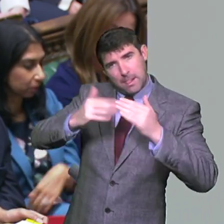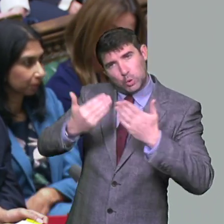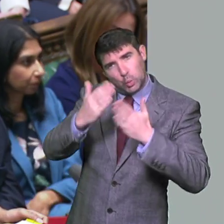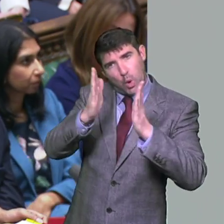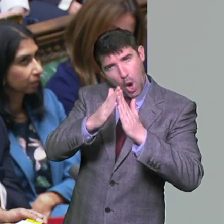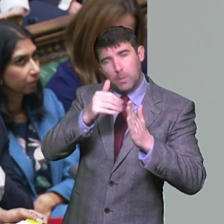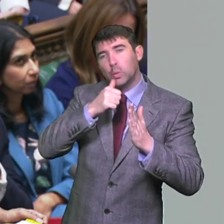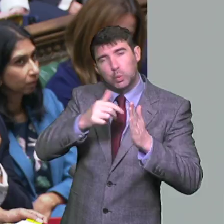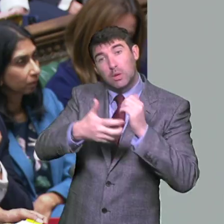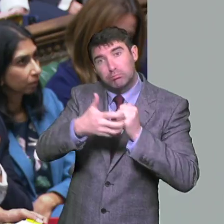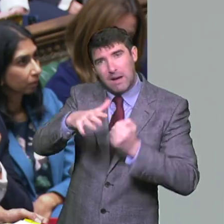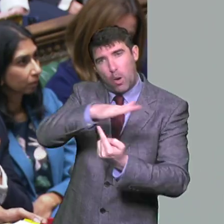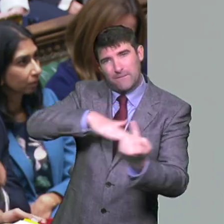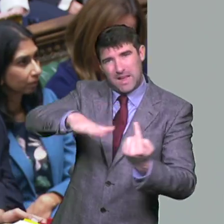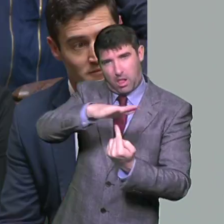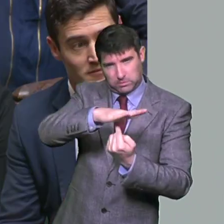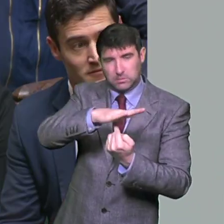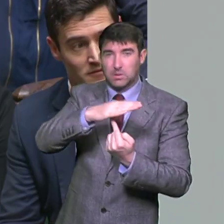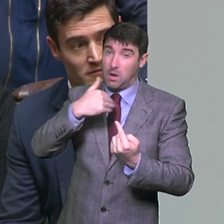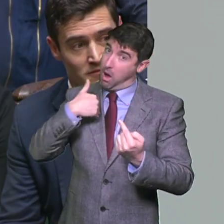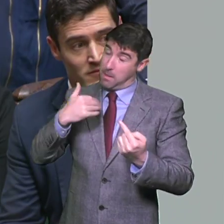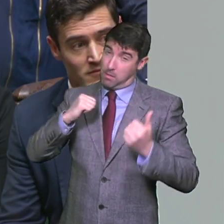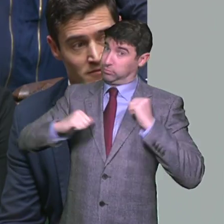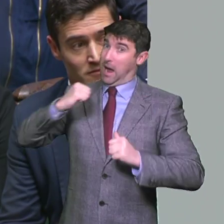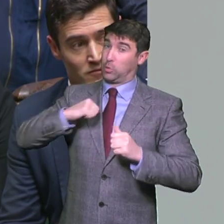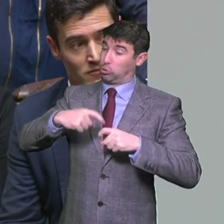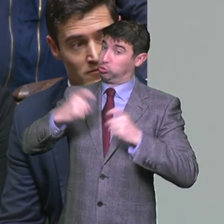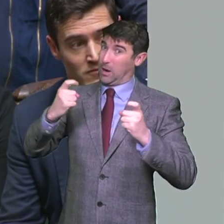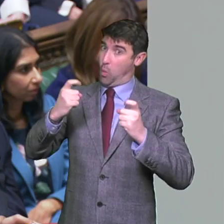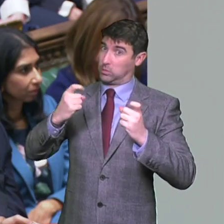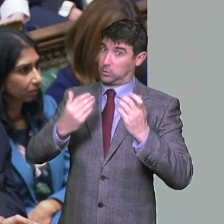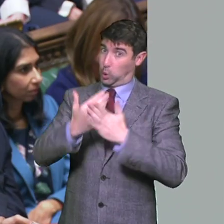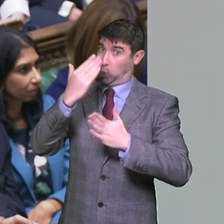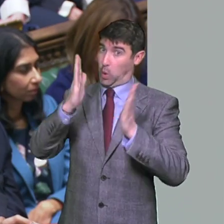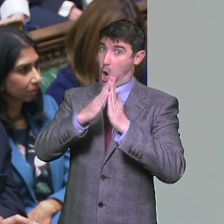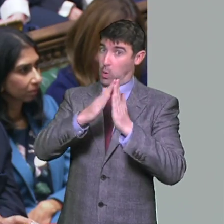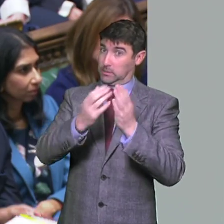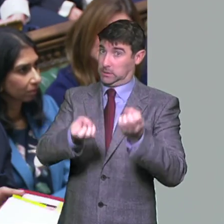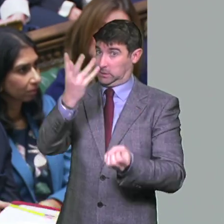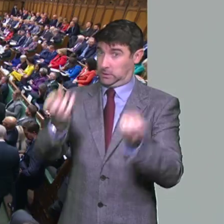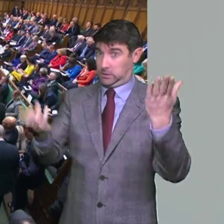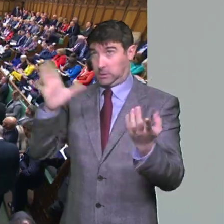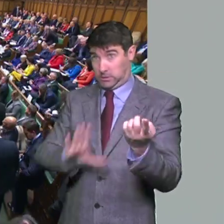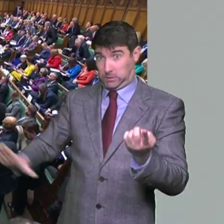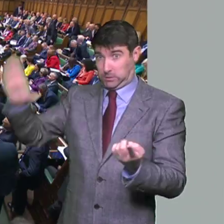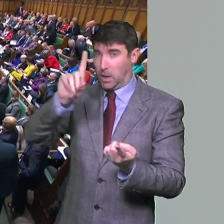I am pleased that we had a record number of new homes built in the last year, but it is important that we build those homes in the right places.